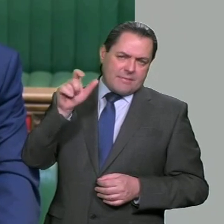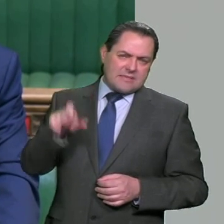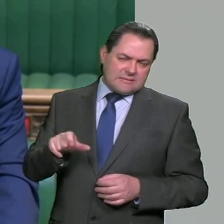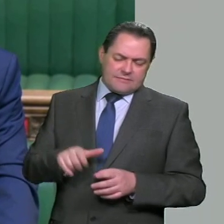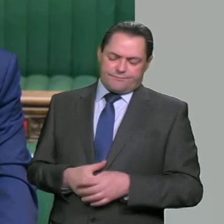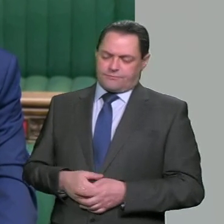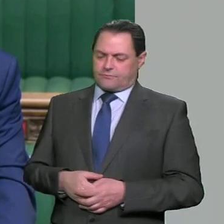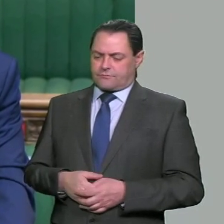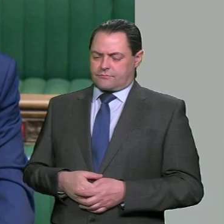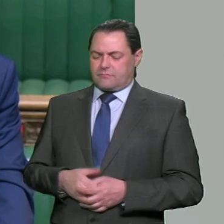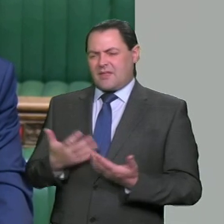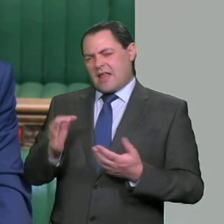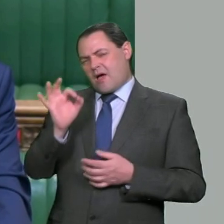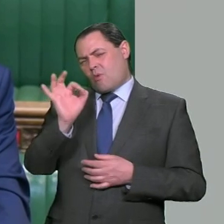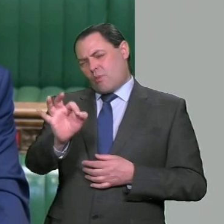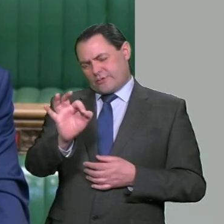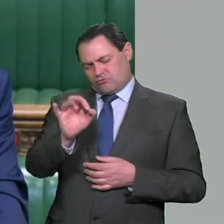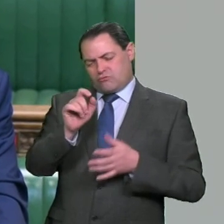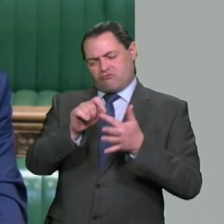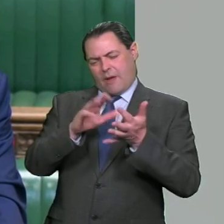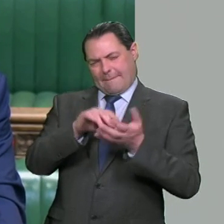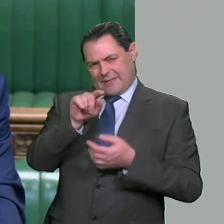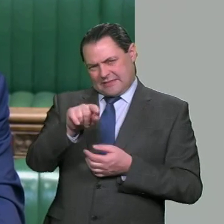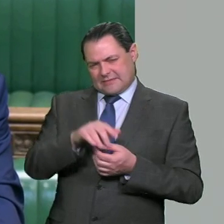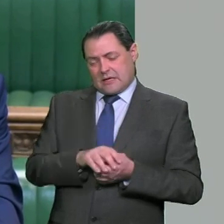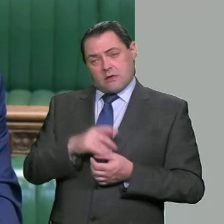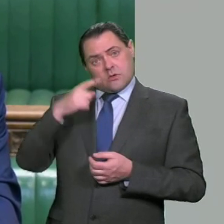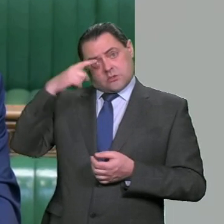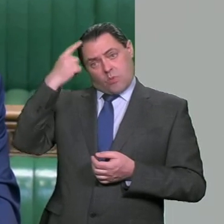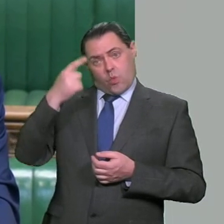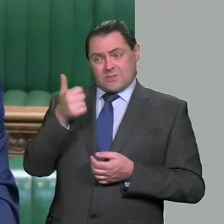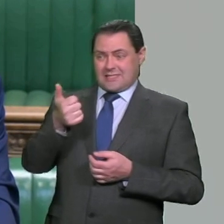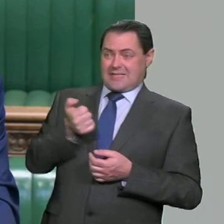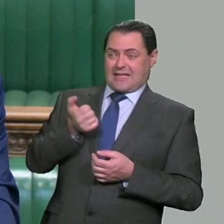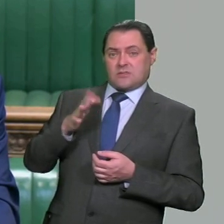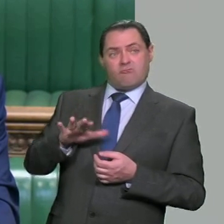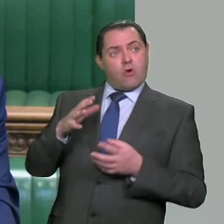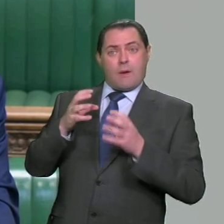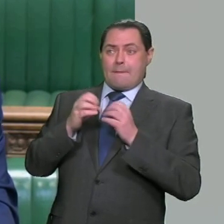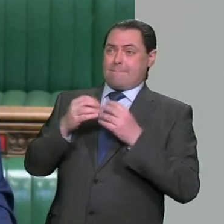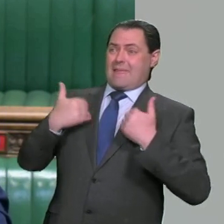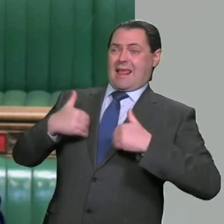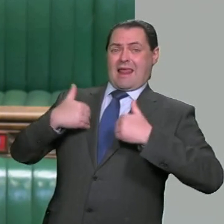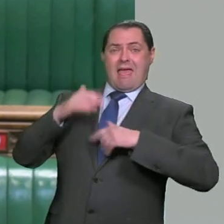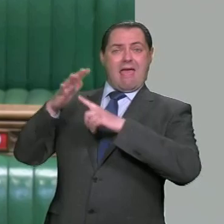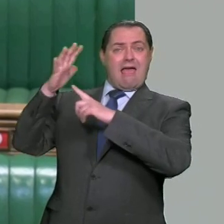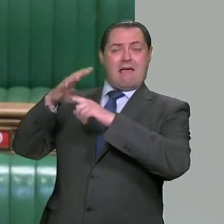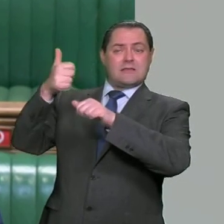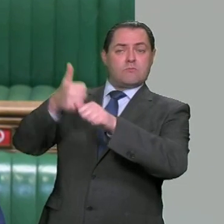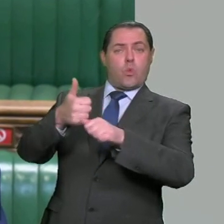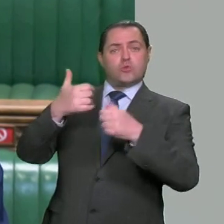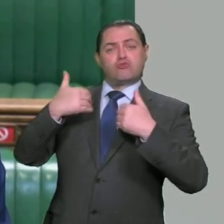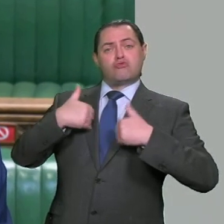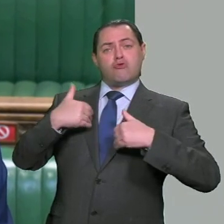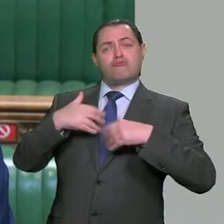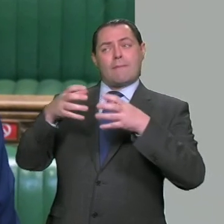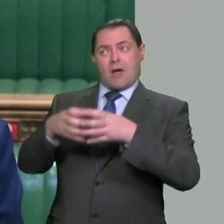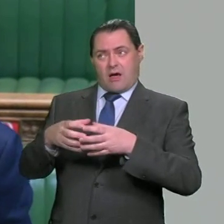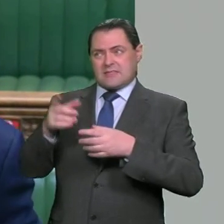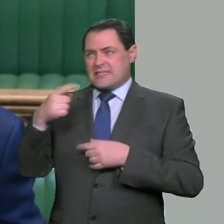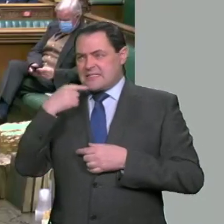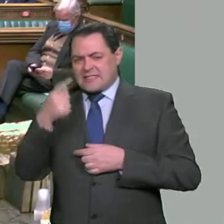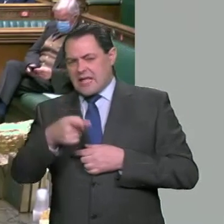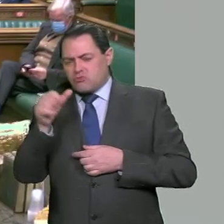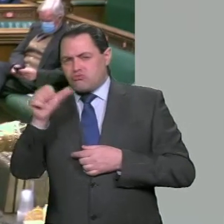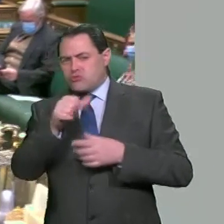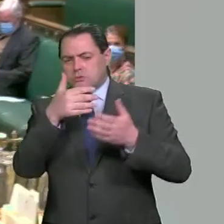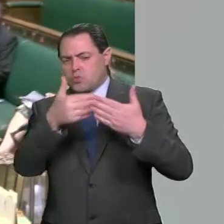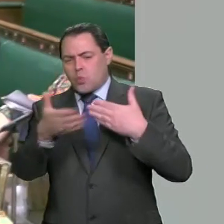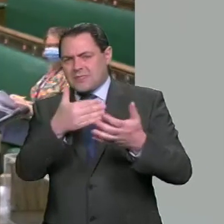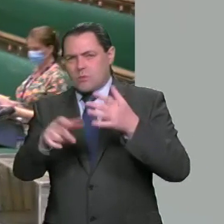What does the Prime Minister think is the right thing to do if he receives a text message from a billionaire Conservative supporter asking him to fix tax rules?